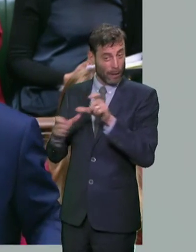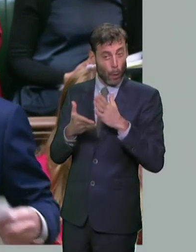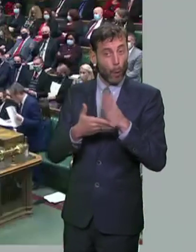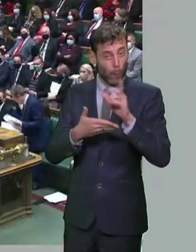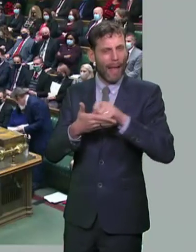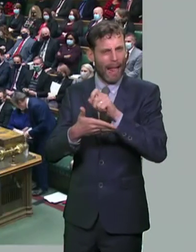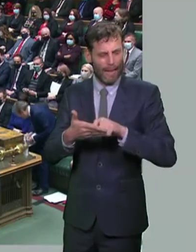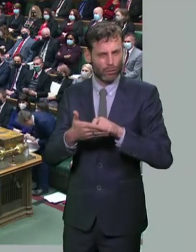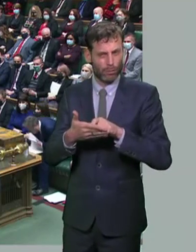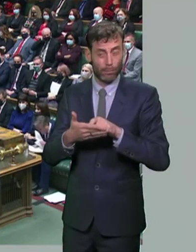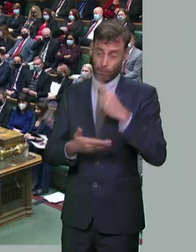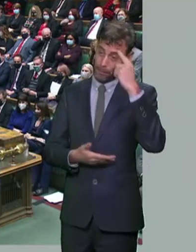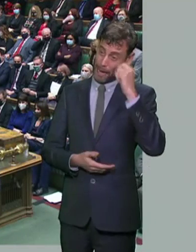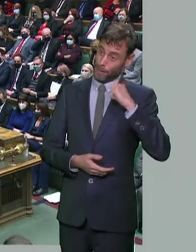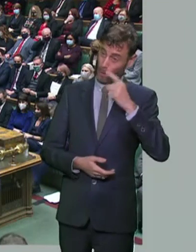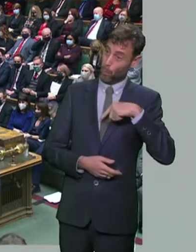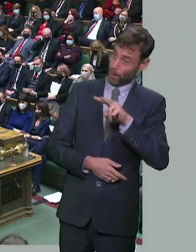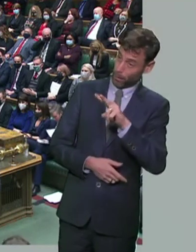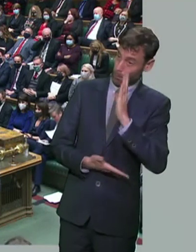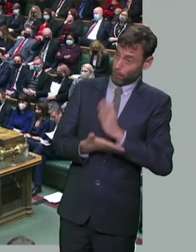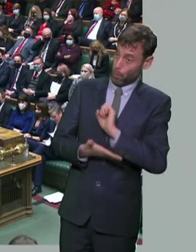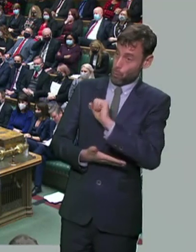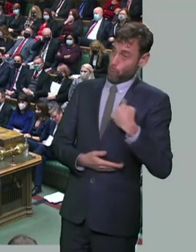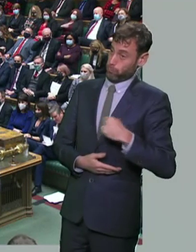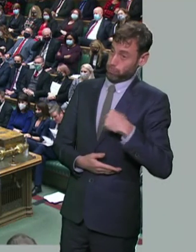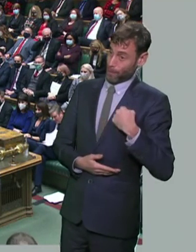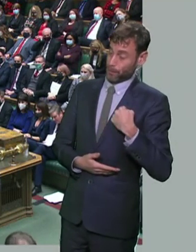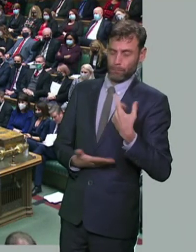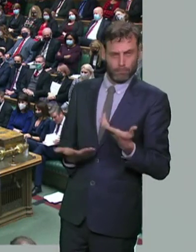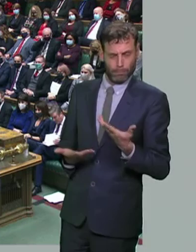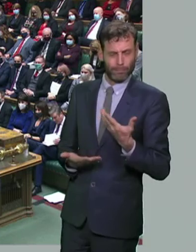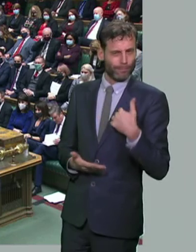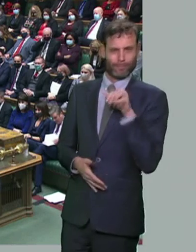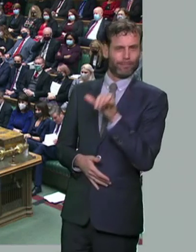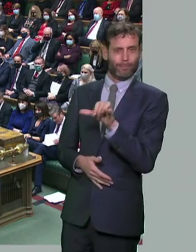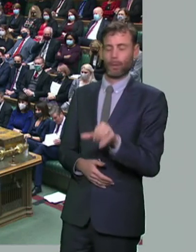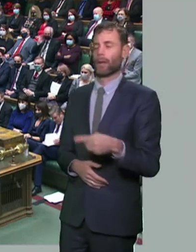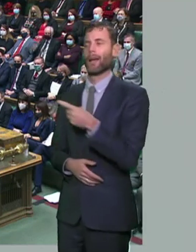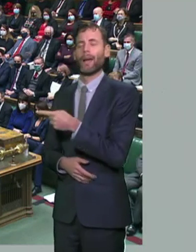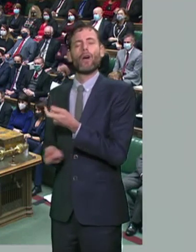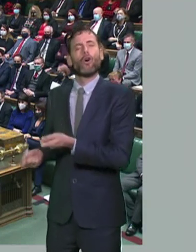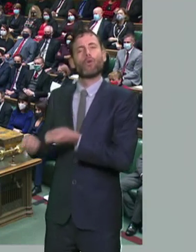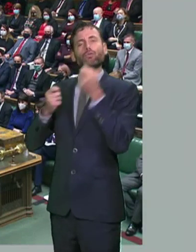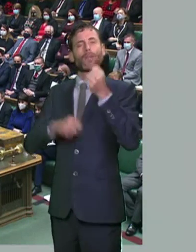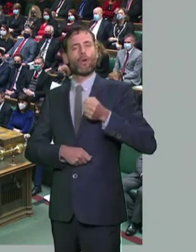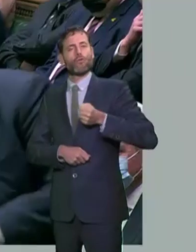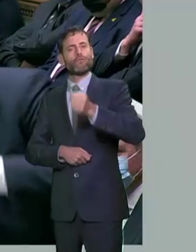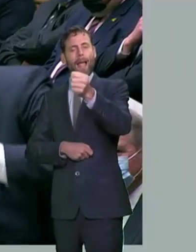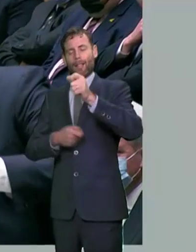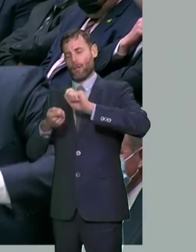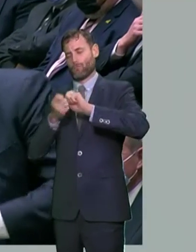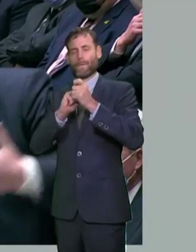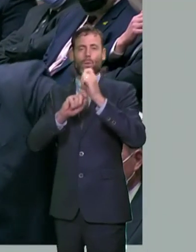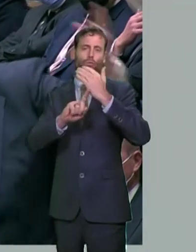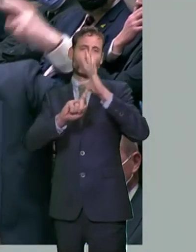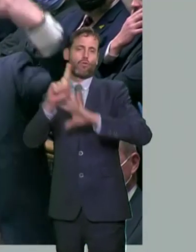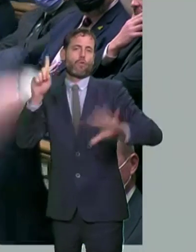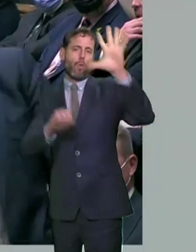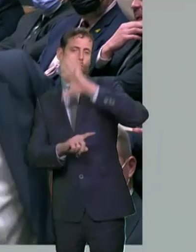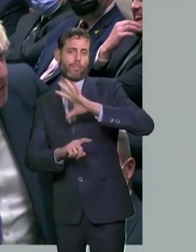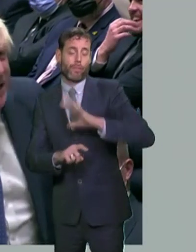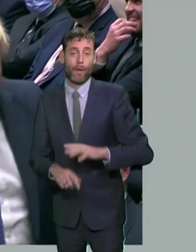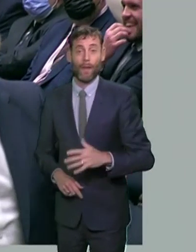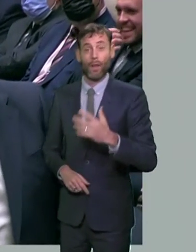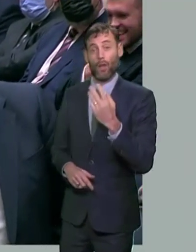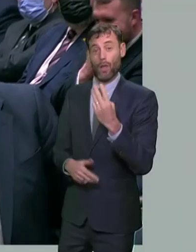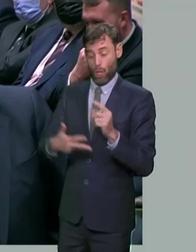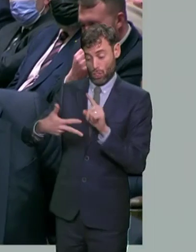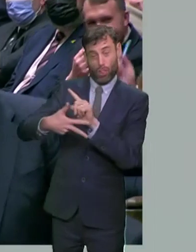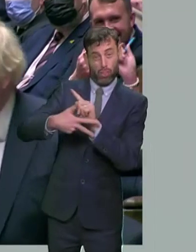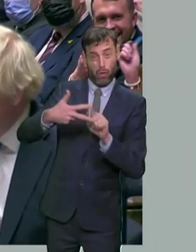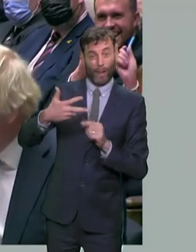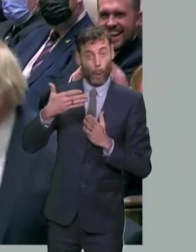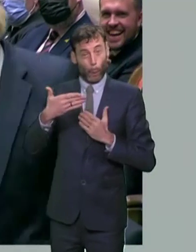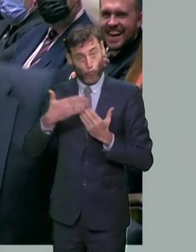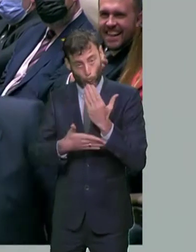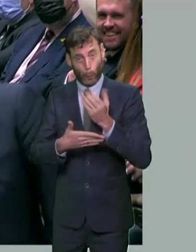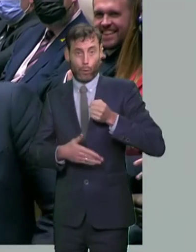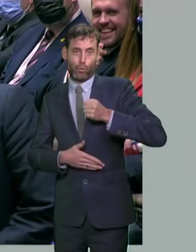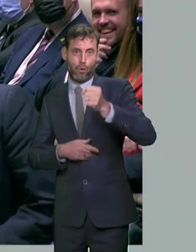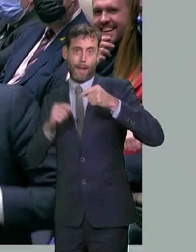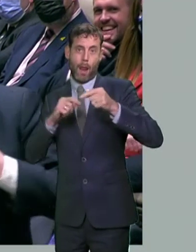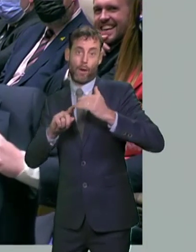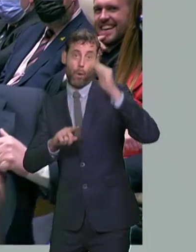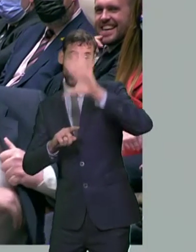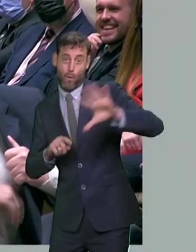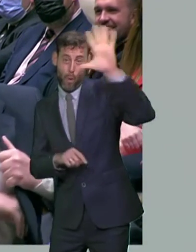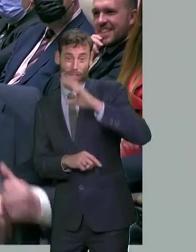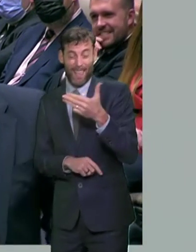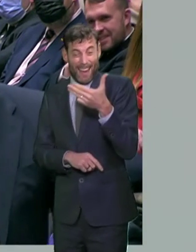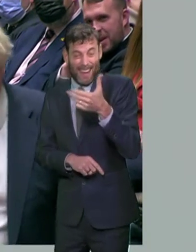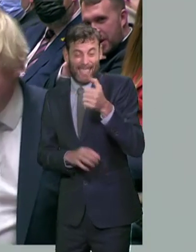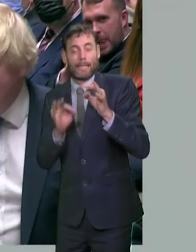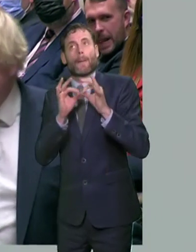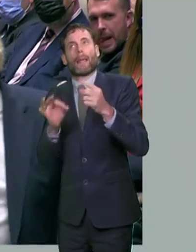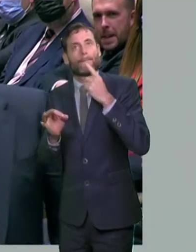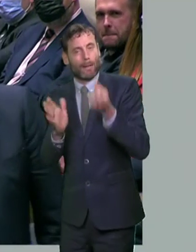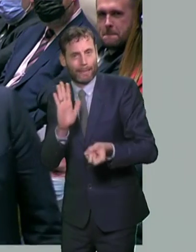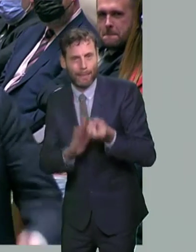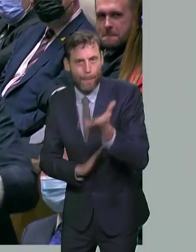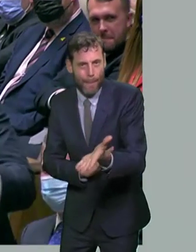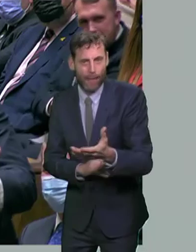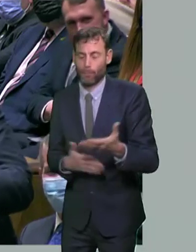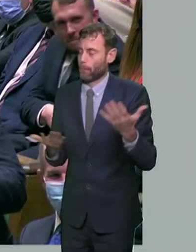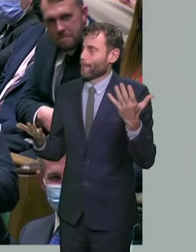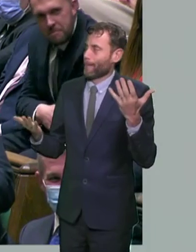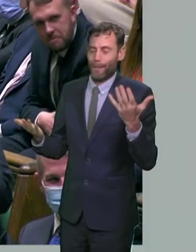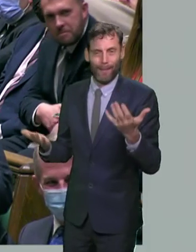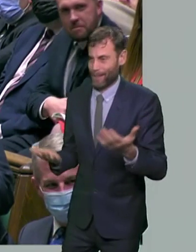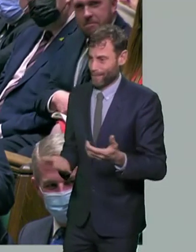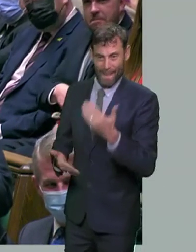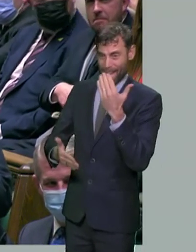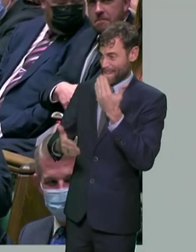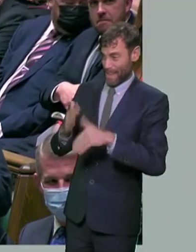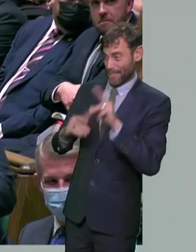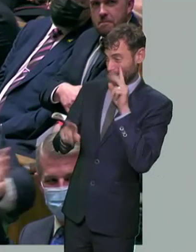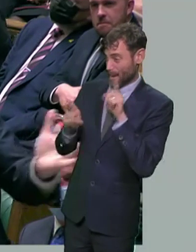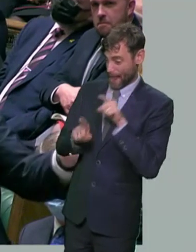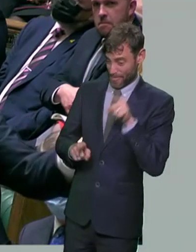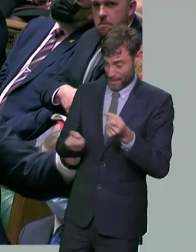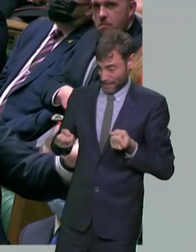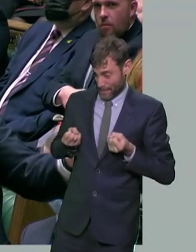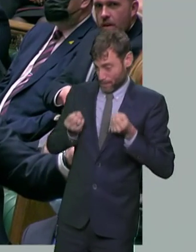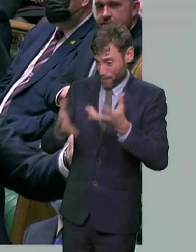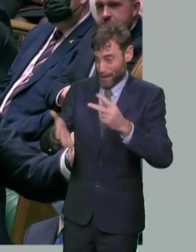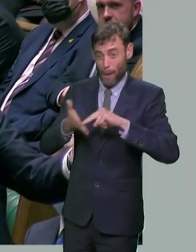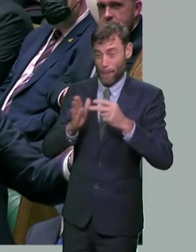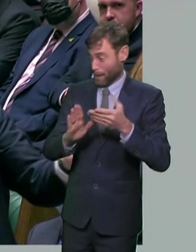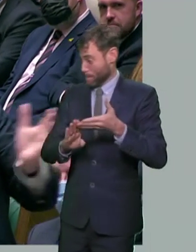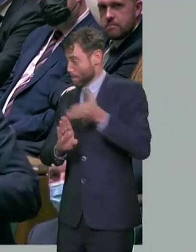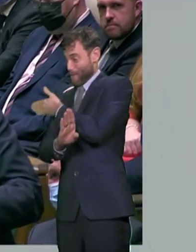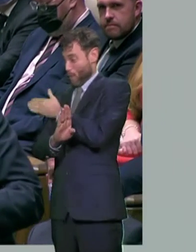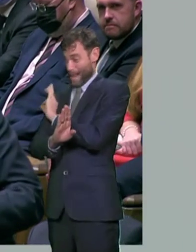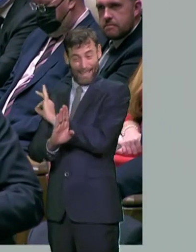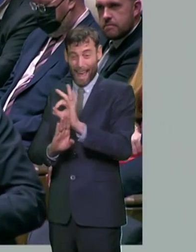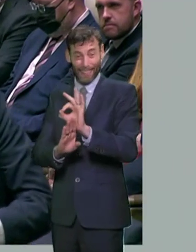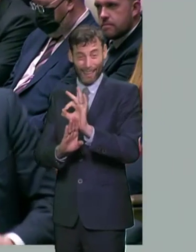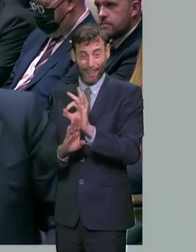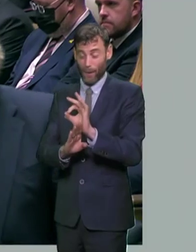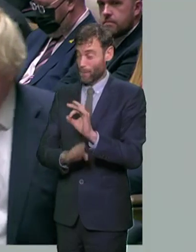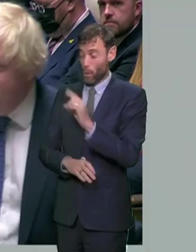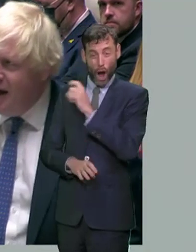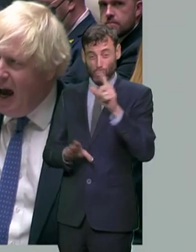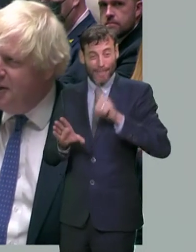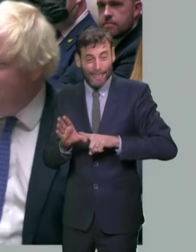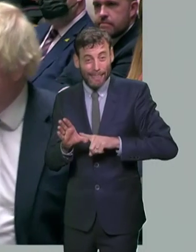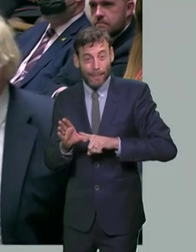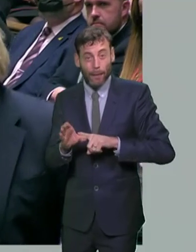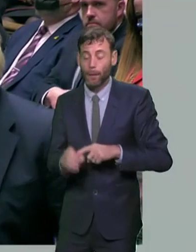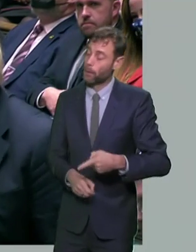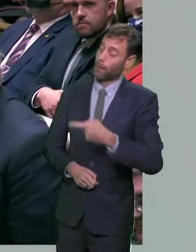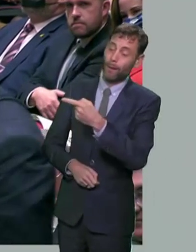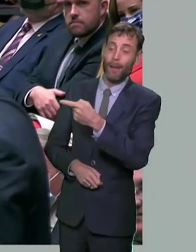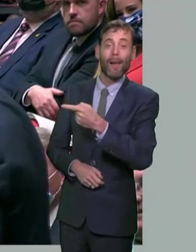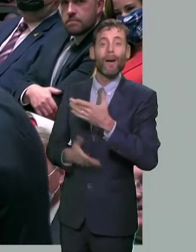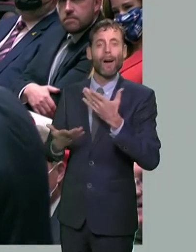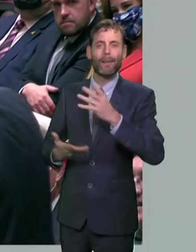Yet again, the right honourable and learned Gentleman raises the rail revolution in the north: three new high-speed lines and £96 billion— Again, nothing like it for a century.